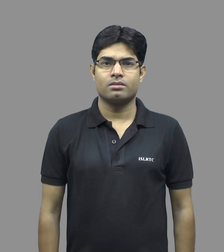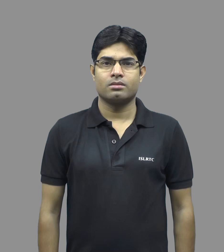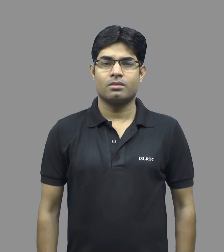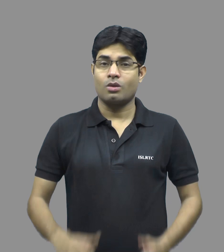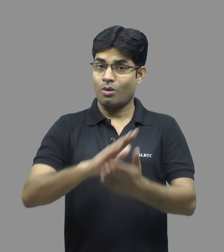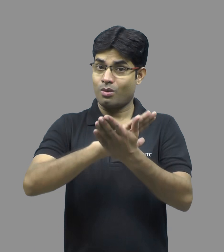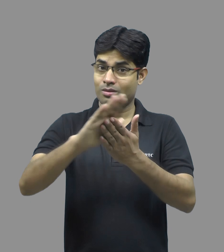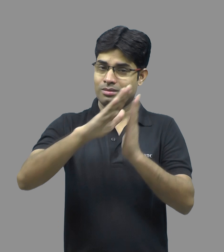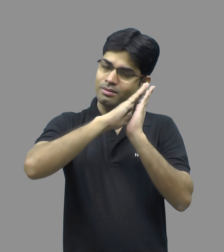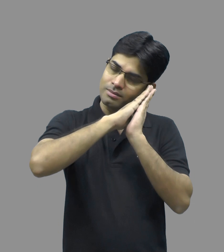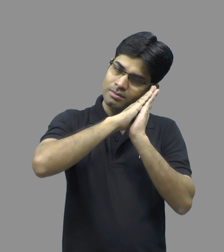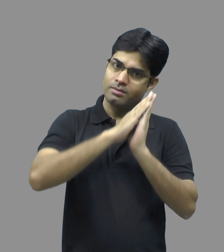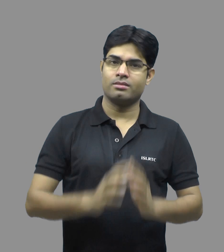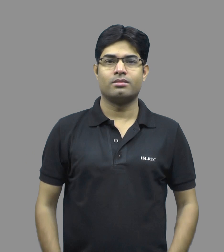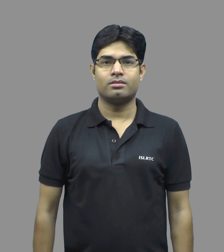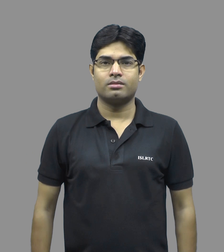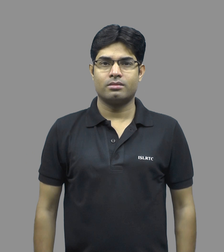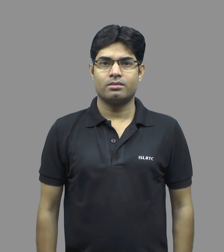Hostel